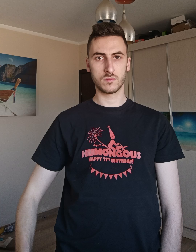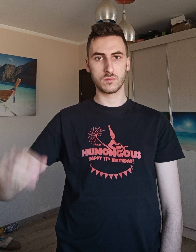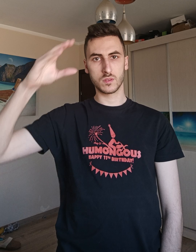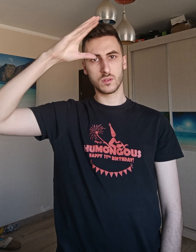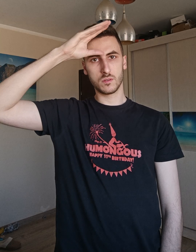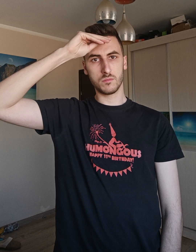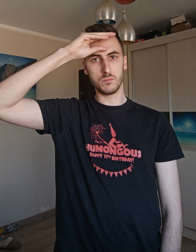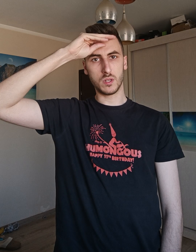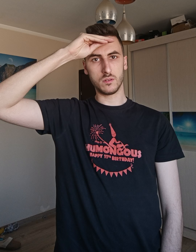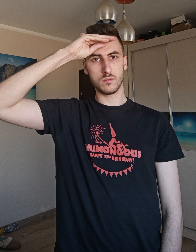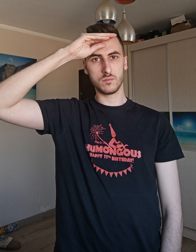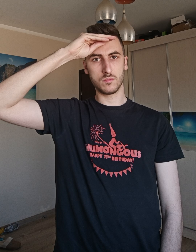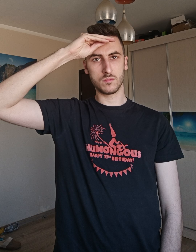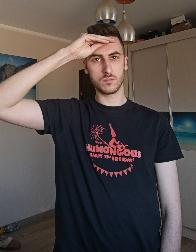בן